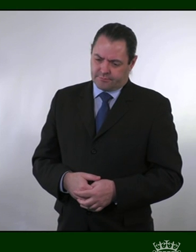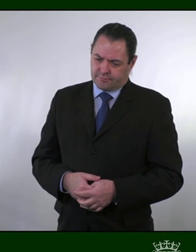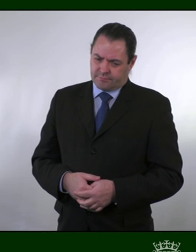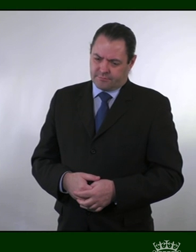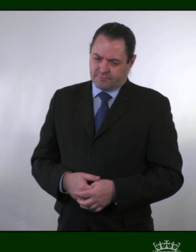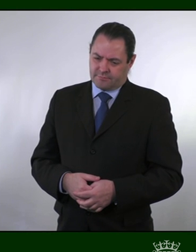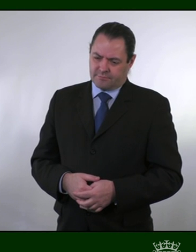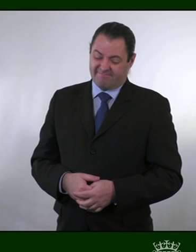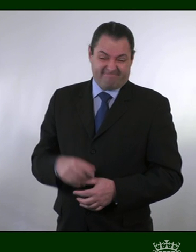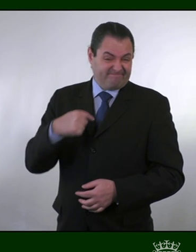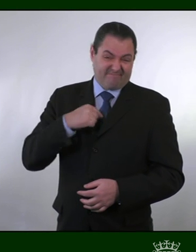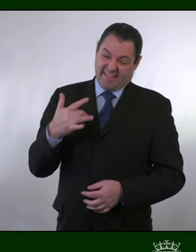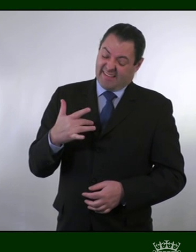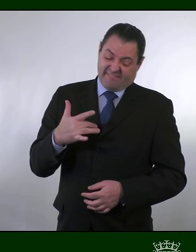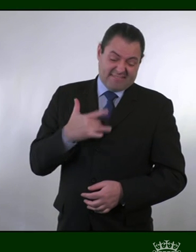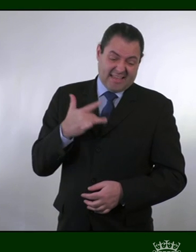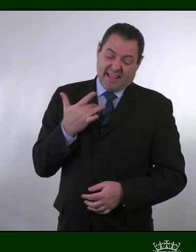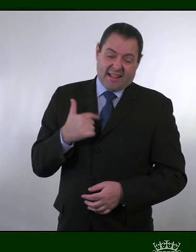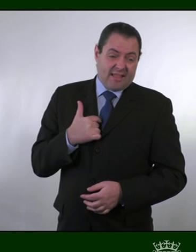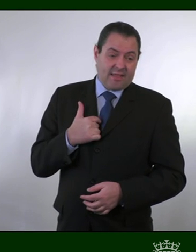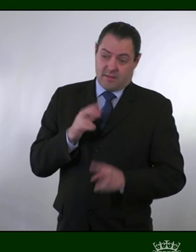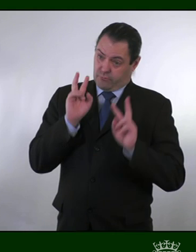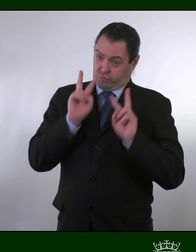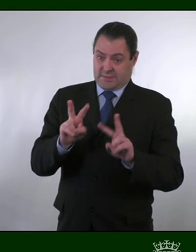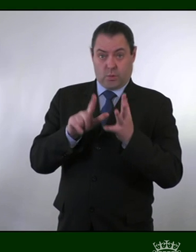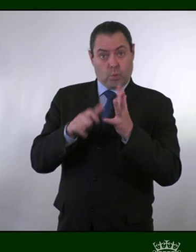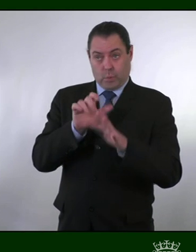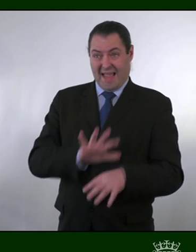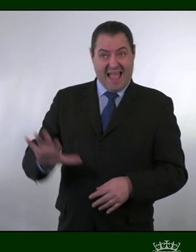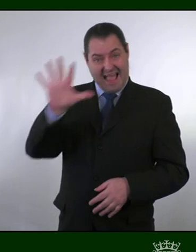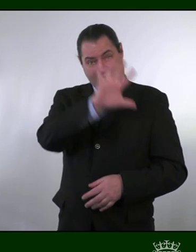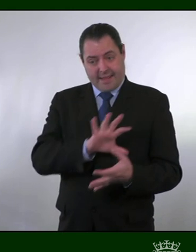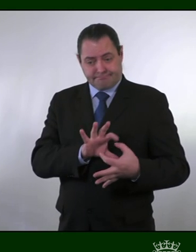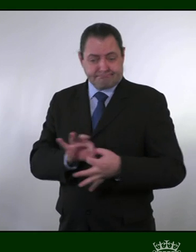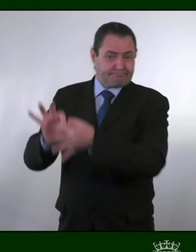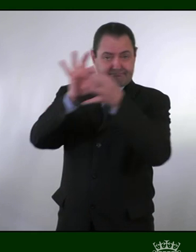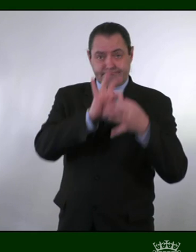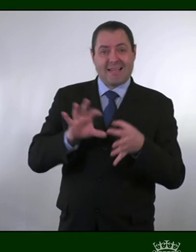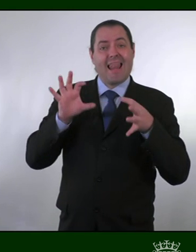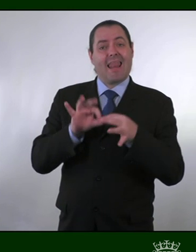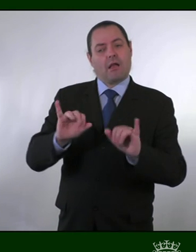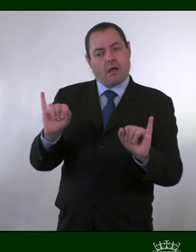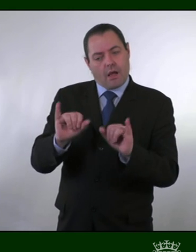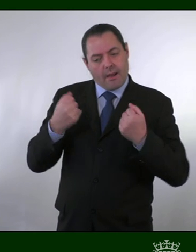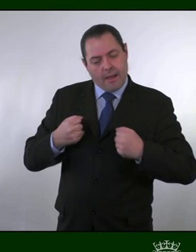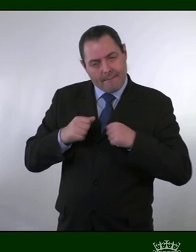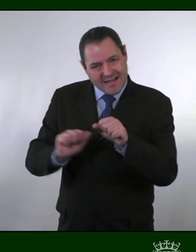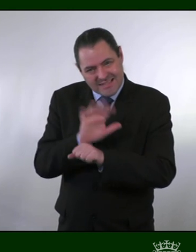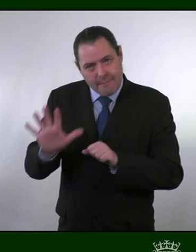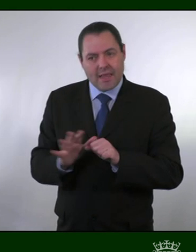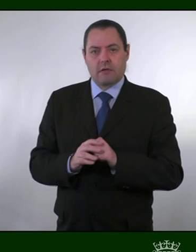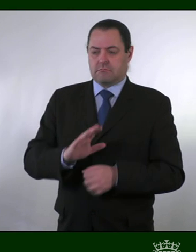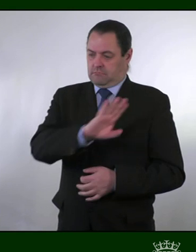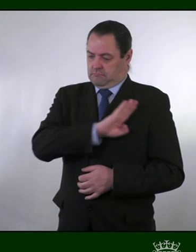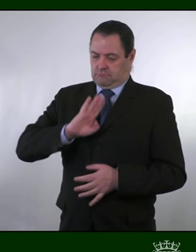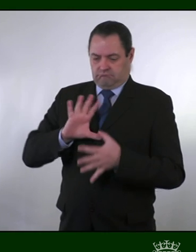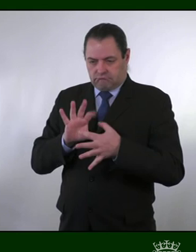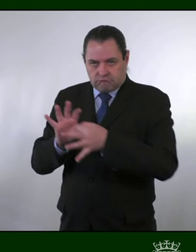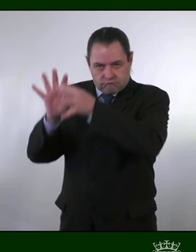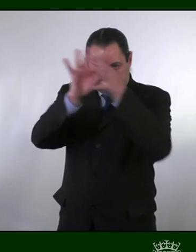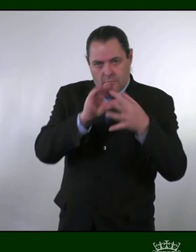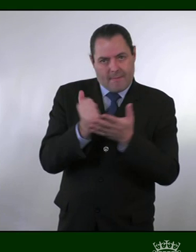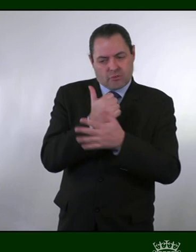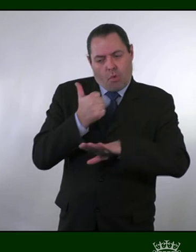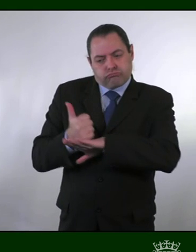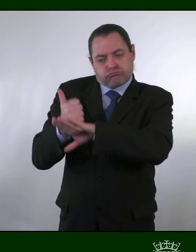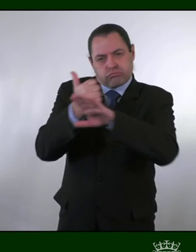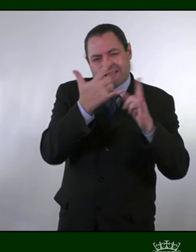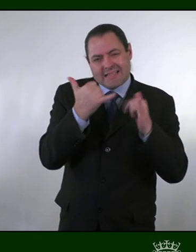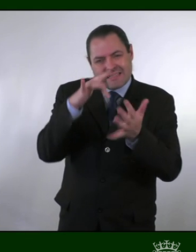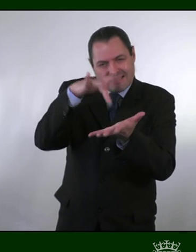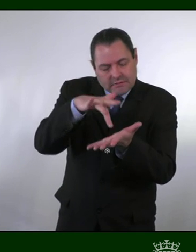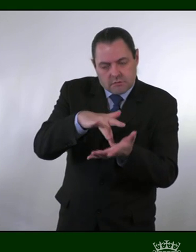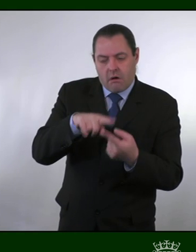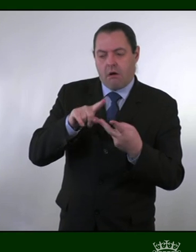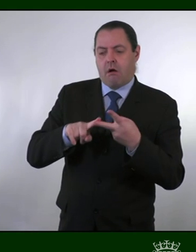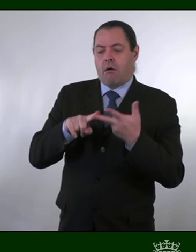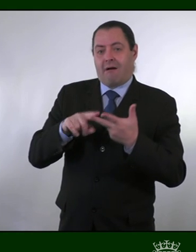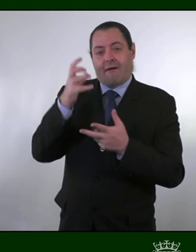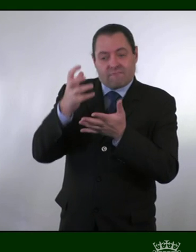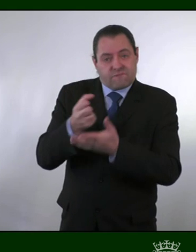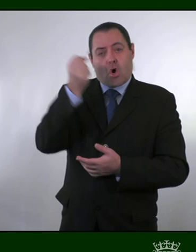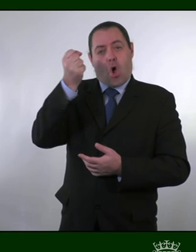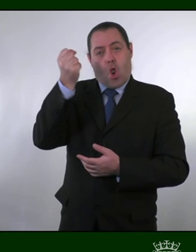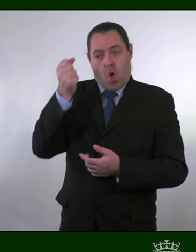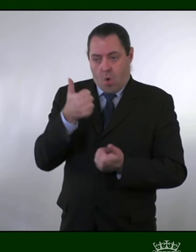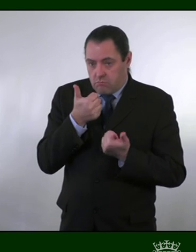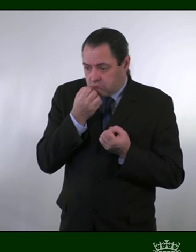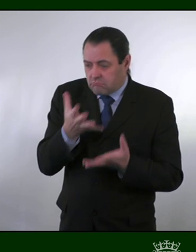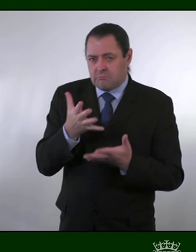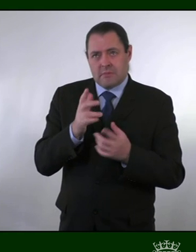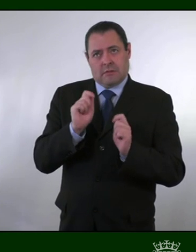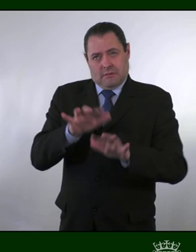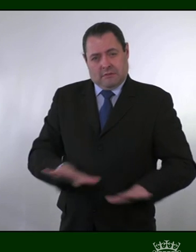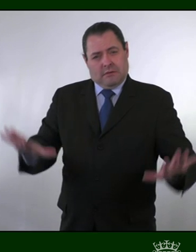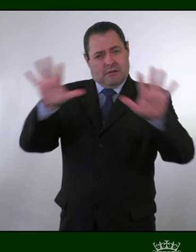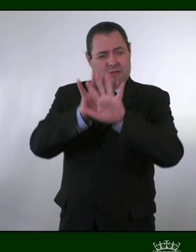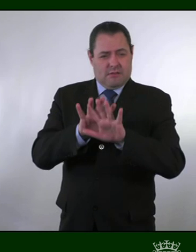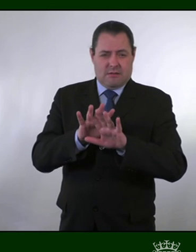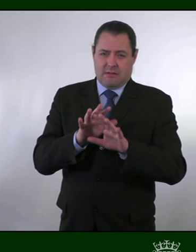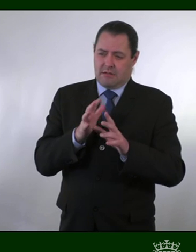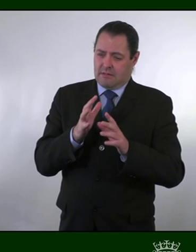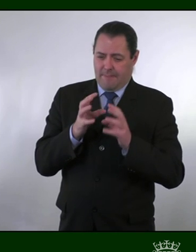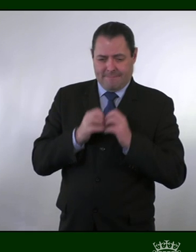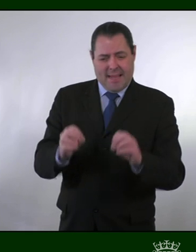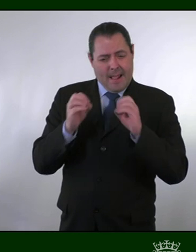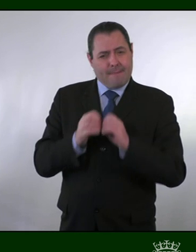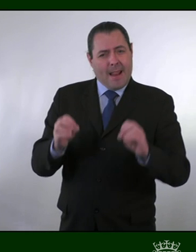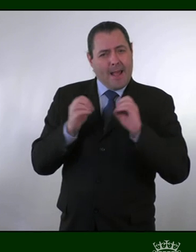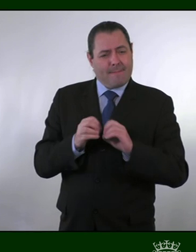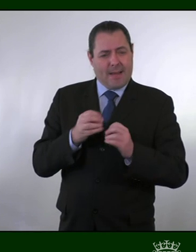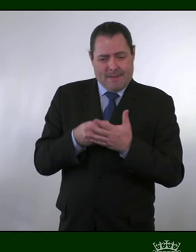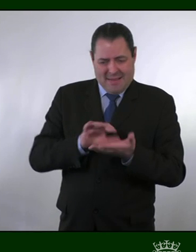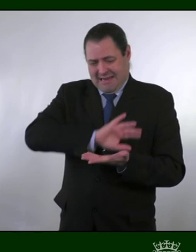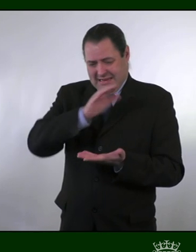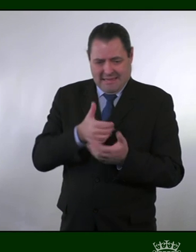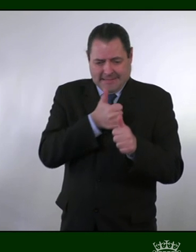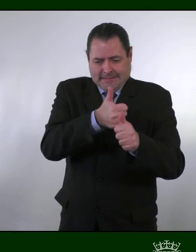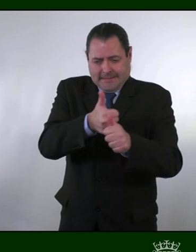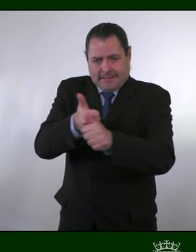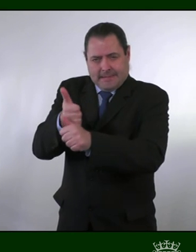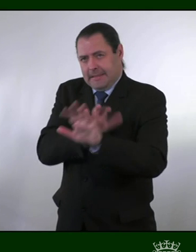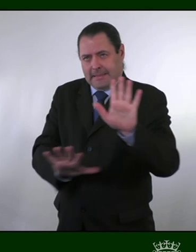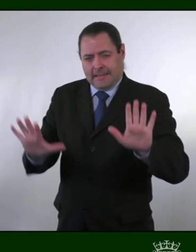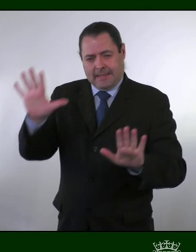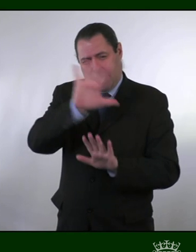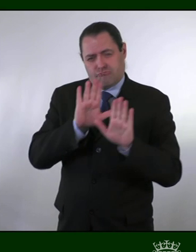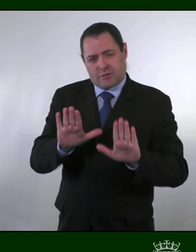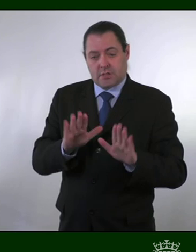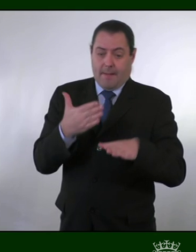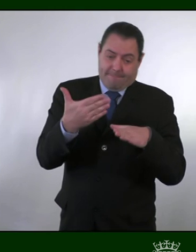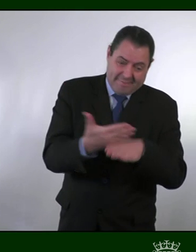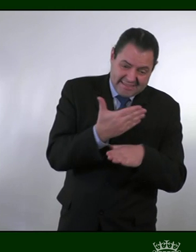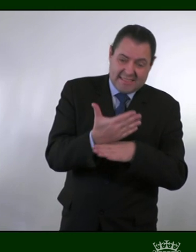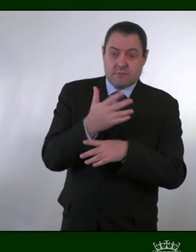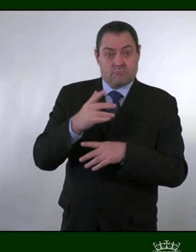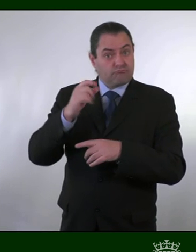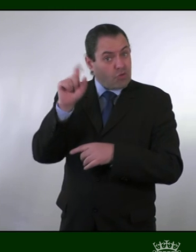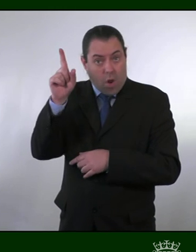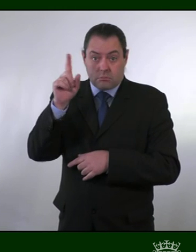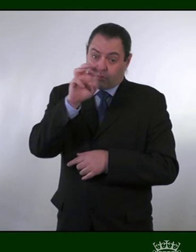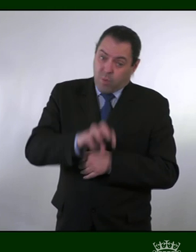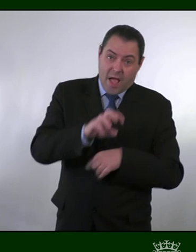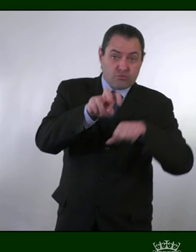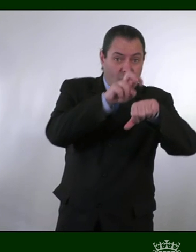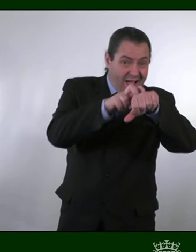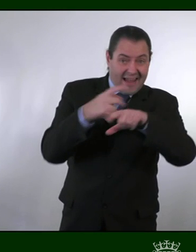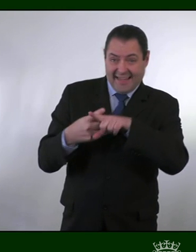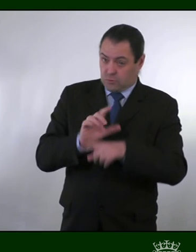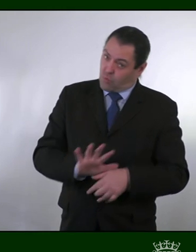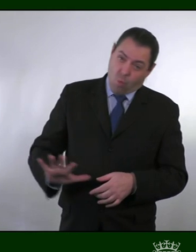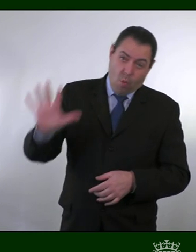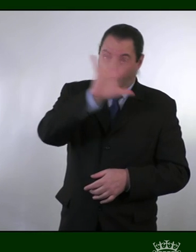Let us look at the way in which the UK has pulled together during the pandemic: the way in which the armed services have worked to get testing throughout the whole UK; the way in which the furlough scheme has been deployed across the UK; and the billions and billions of pounds that have been found to help people across the whole UK, and businesses in Scotland, Wales, Northern Ireland and England.